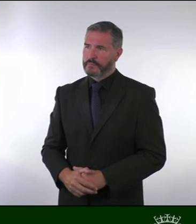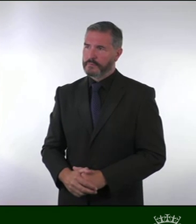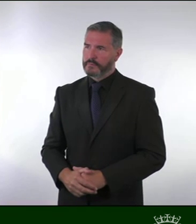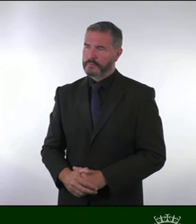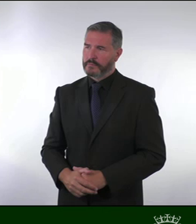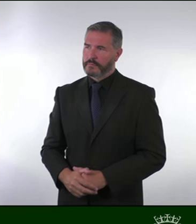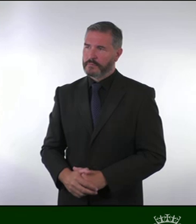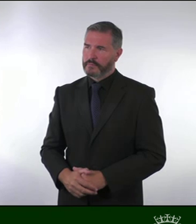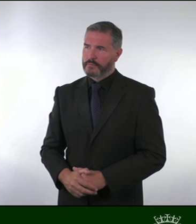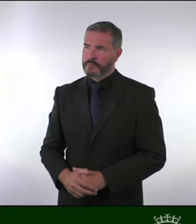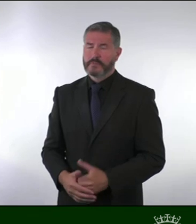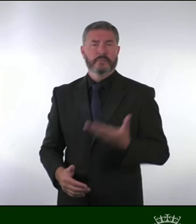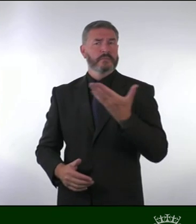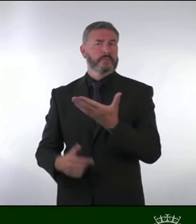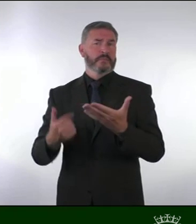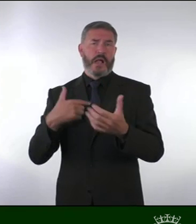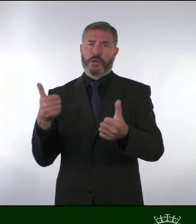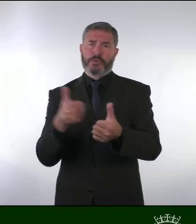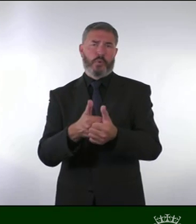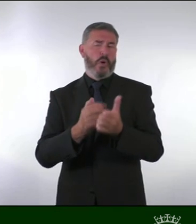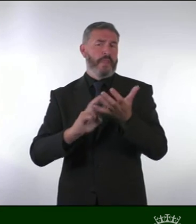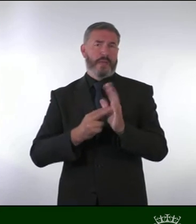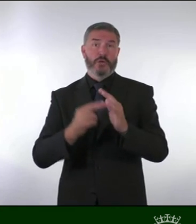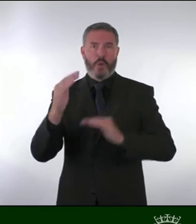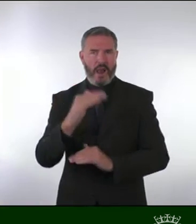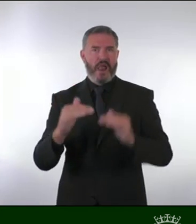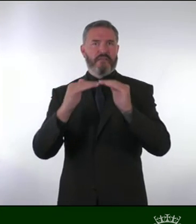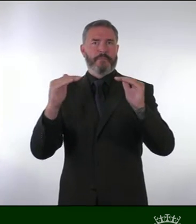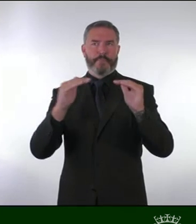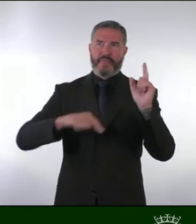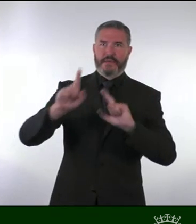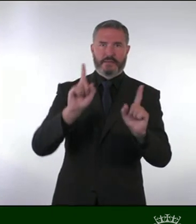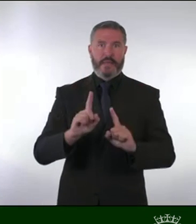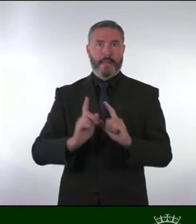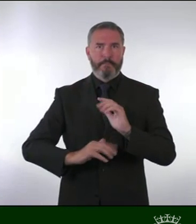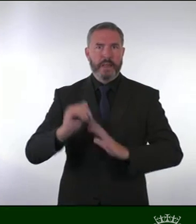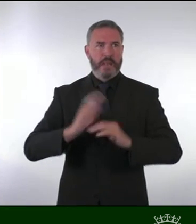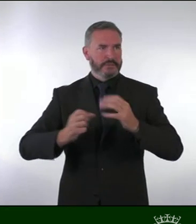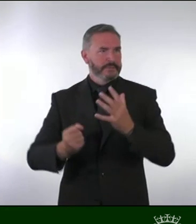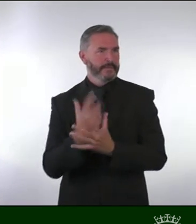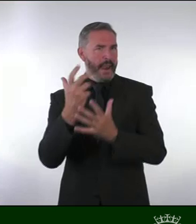I wholeheartedly support this Government’s plans to level up our country and build, build, build.